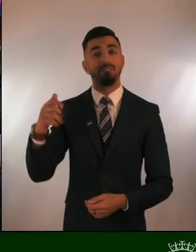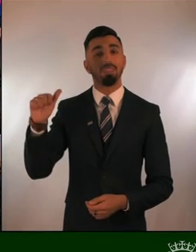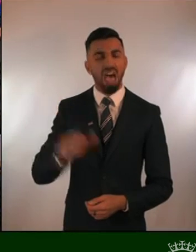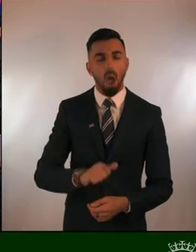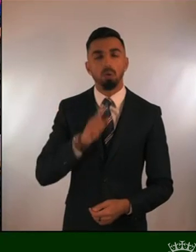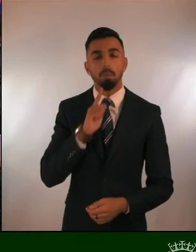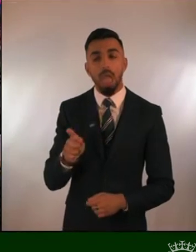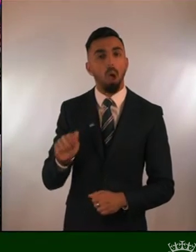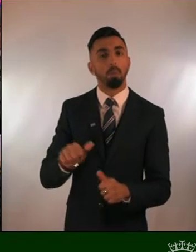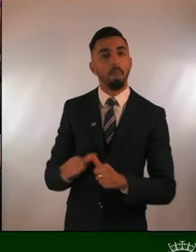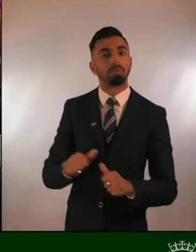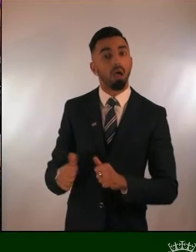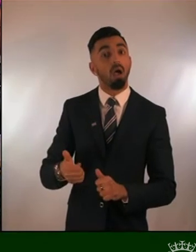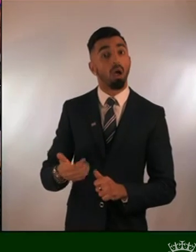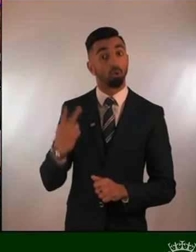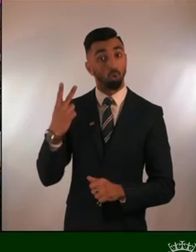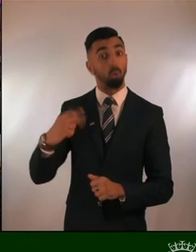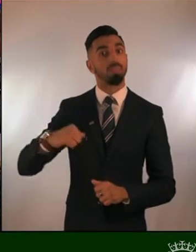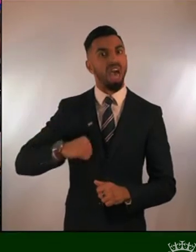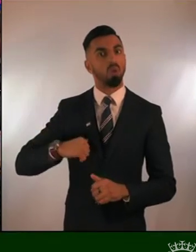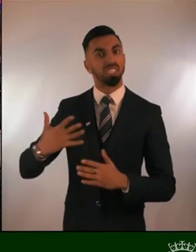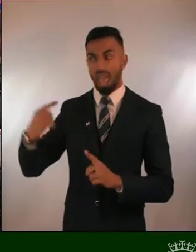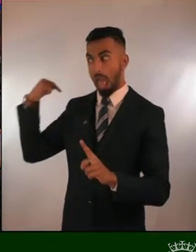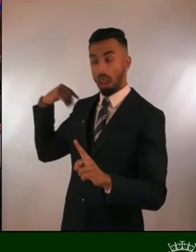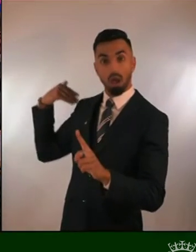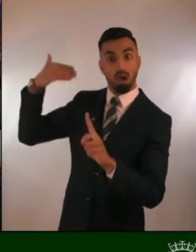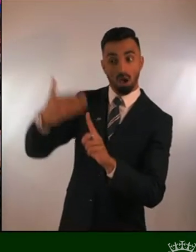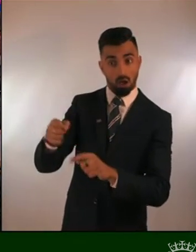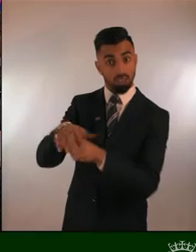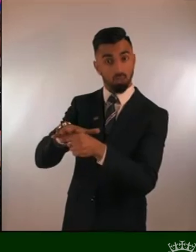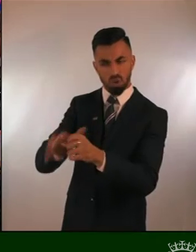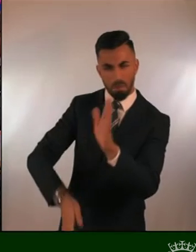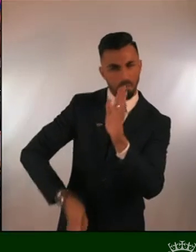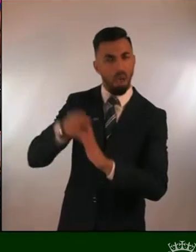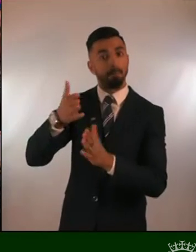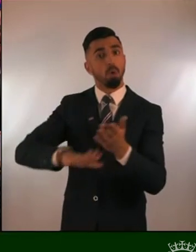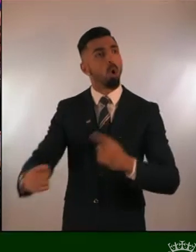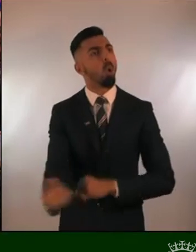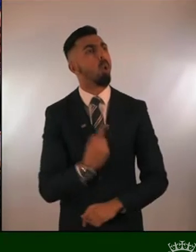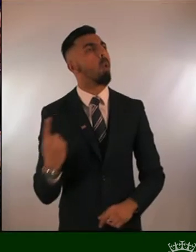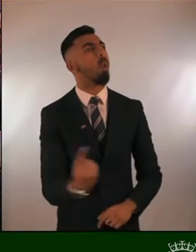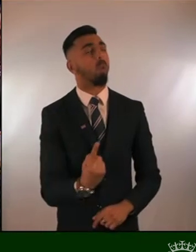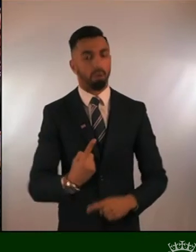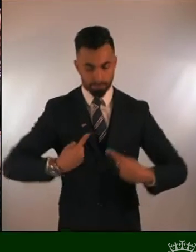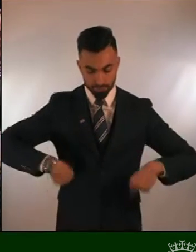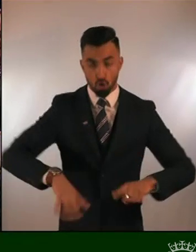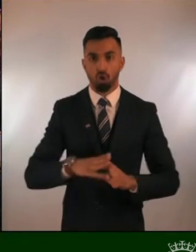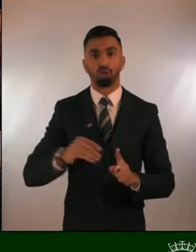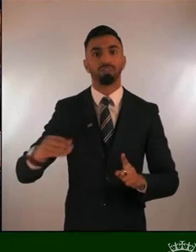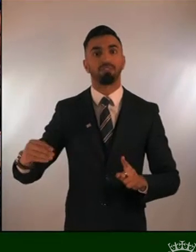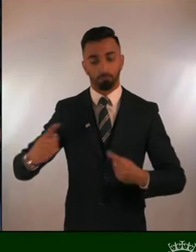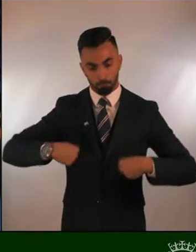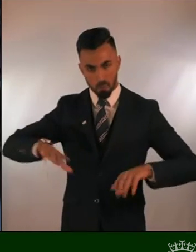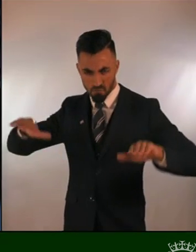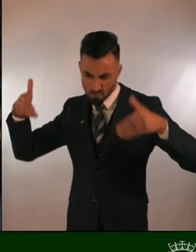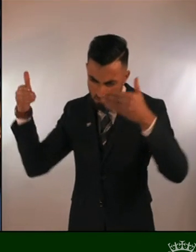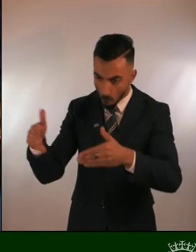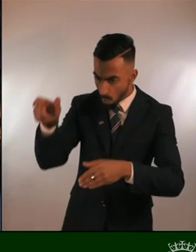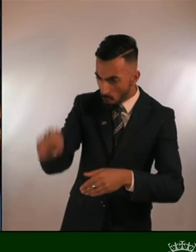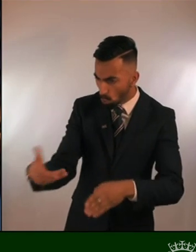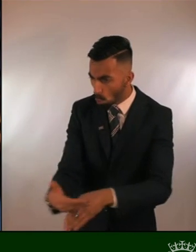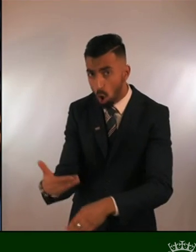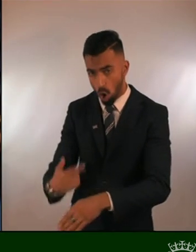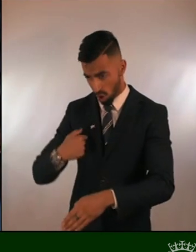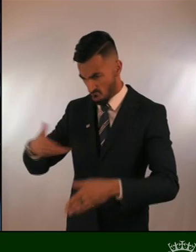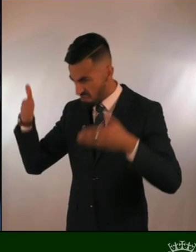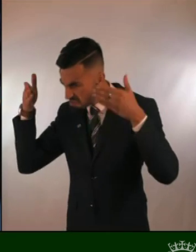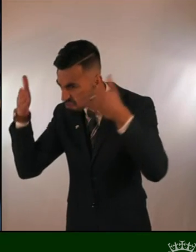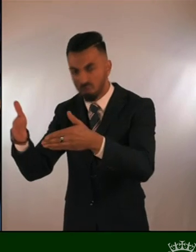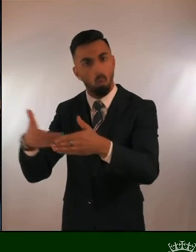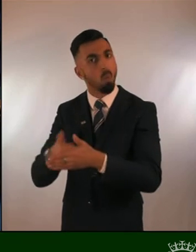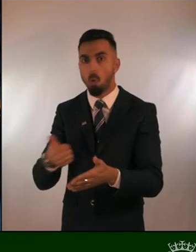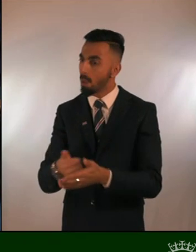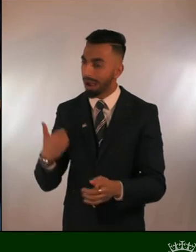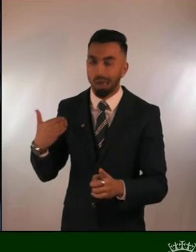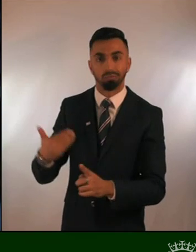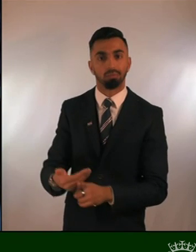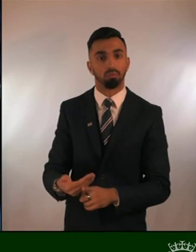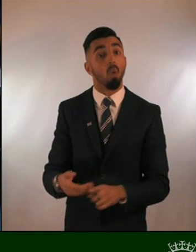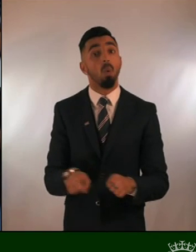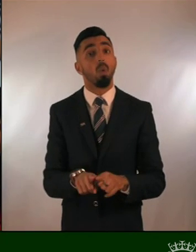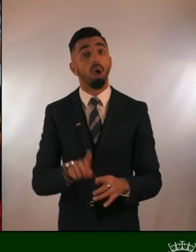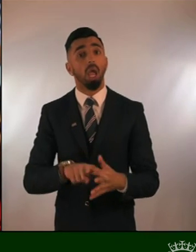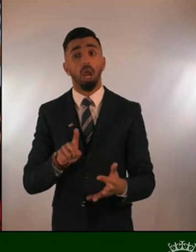The Conservatives are the real workers’ party. I can also confirm that now we have left the EU, I will abolish the tampon tax.